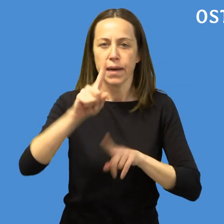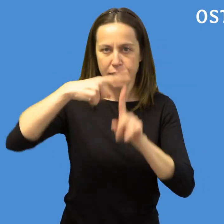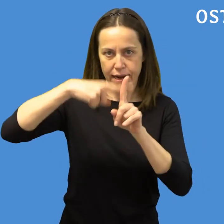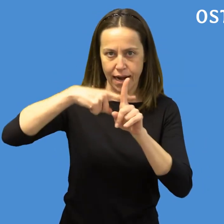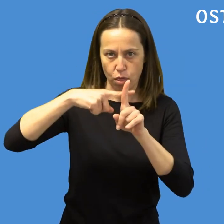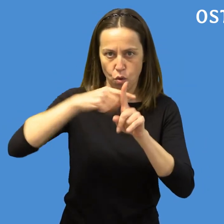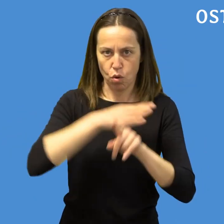nivel